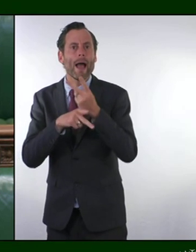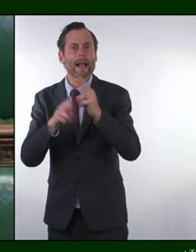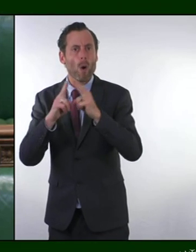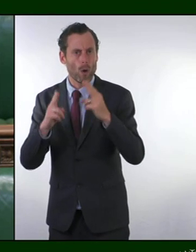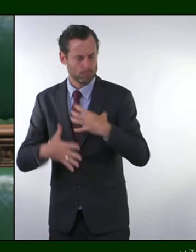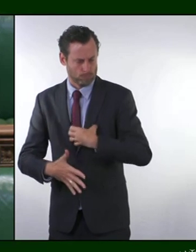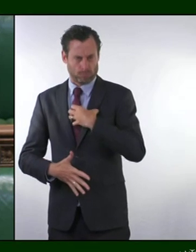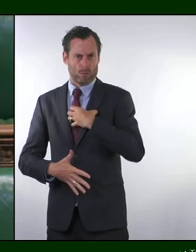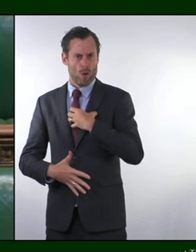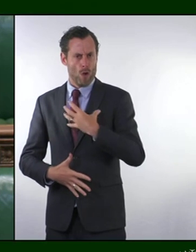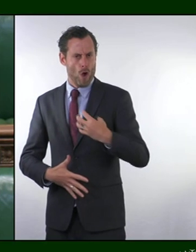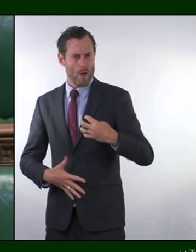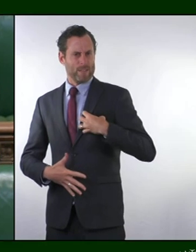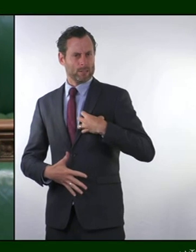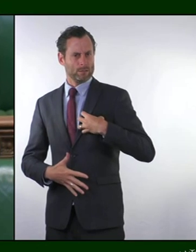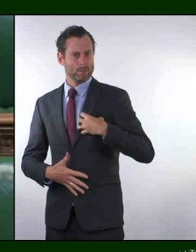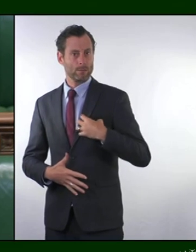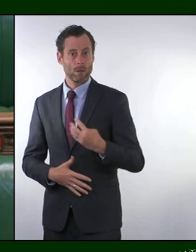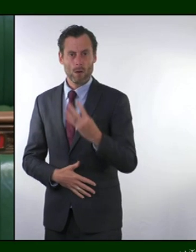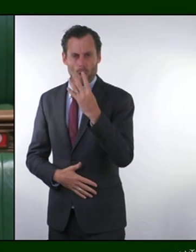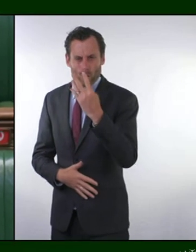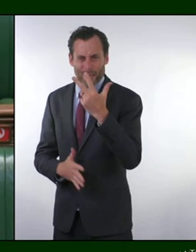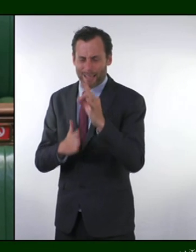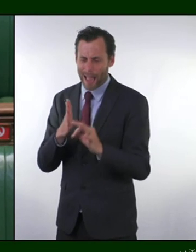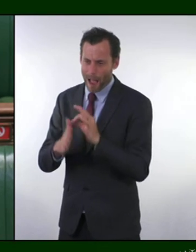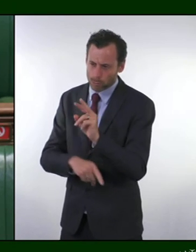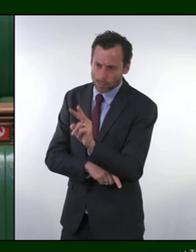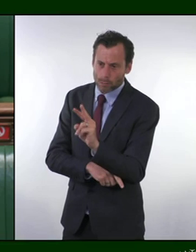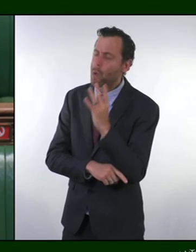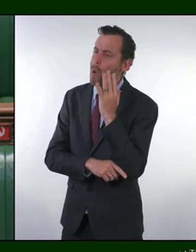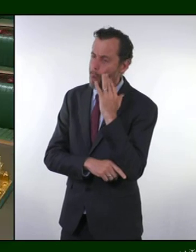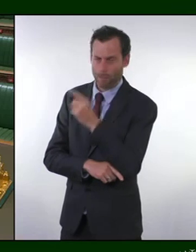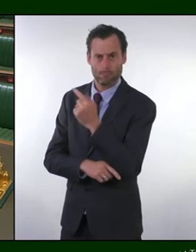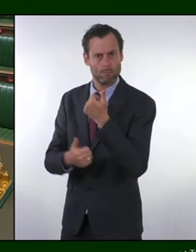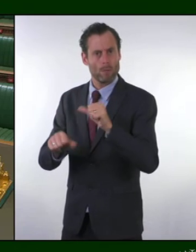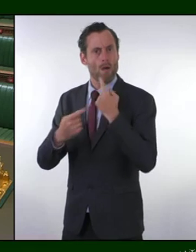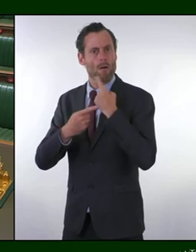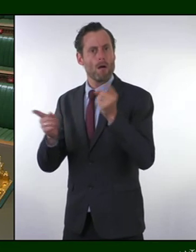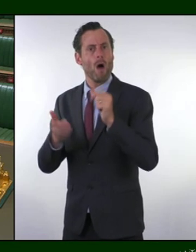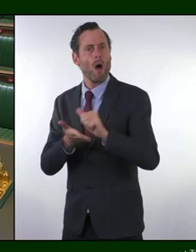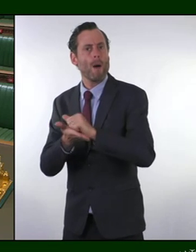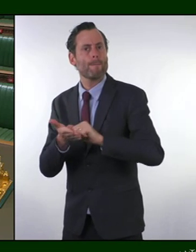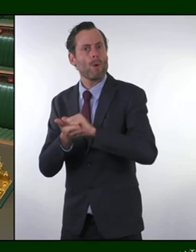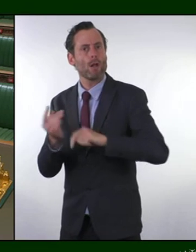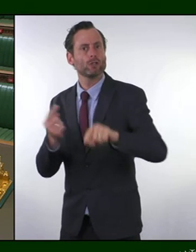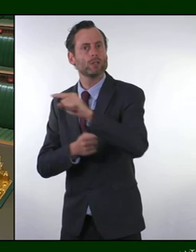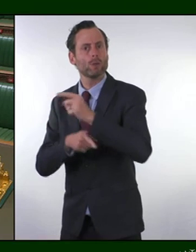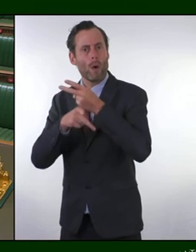It has now been 48 hours. Will the Prime Minister apologise to care workers?